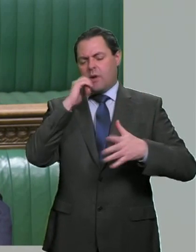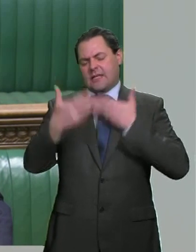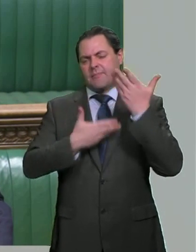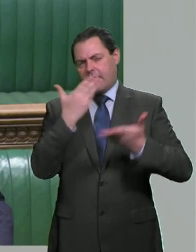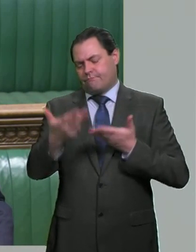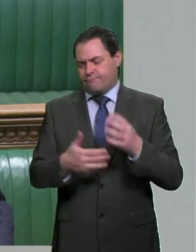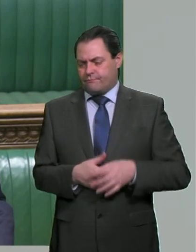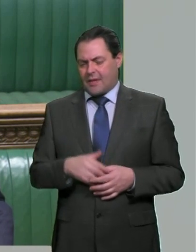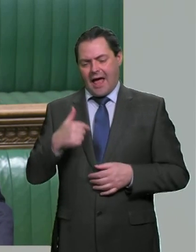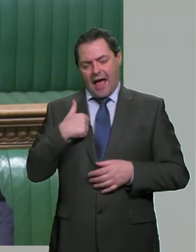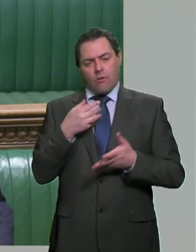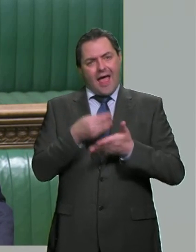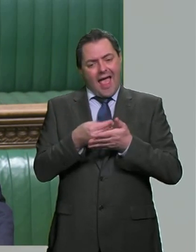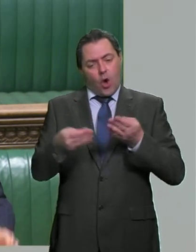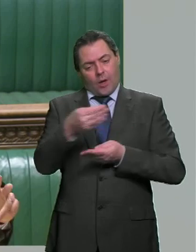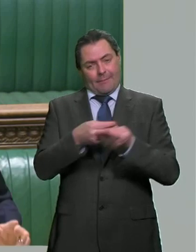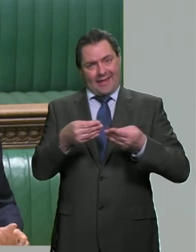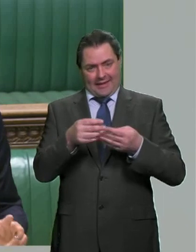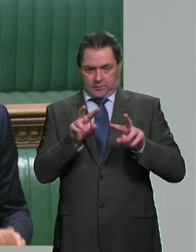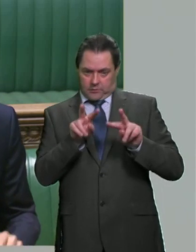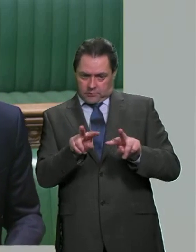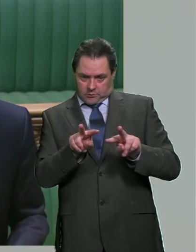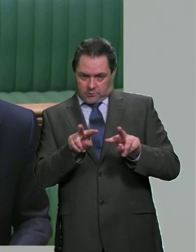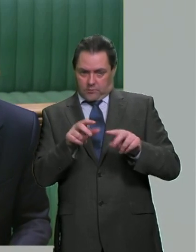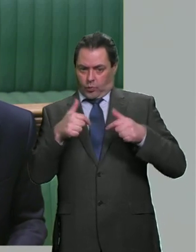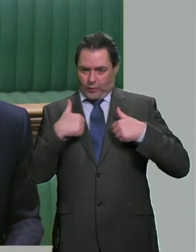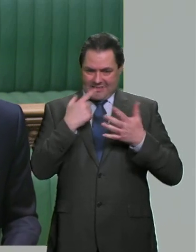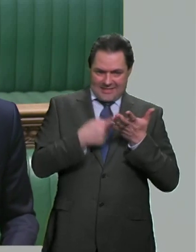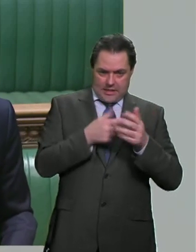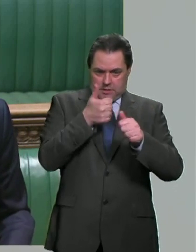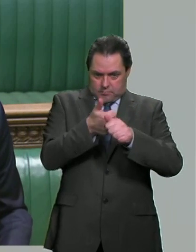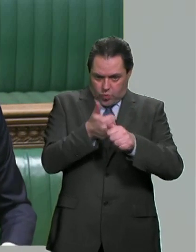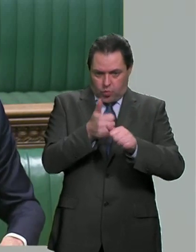Our fiscal decisions are guided by three principles.